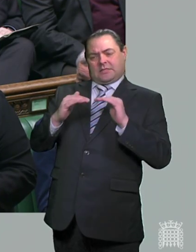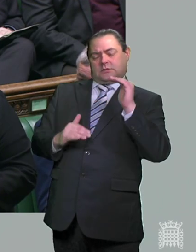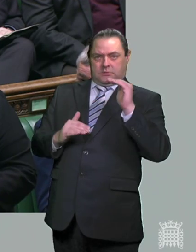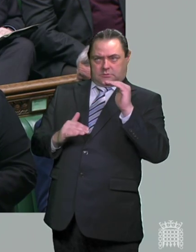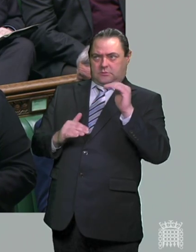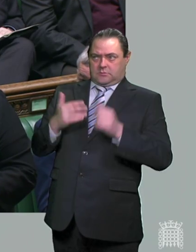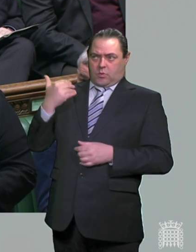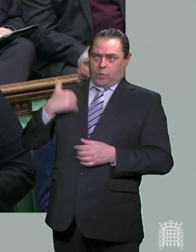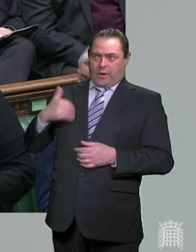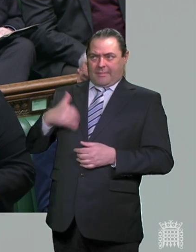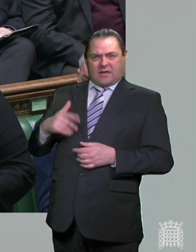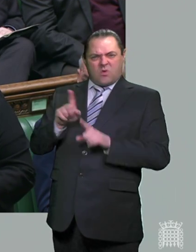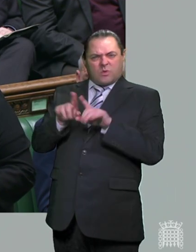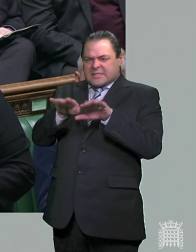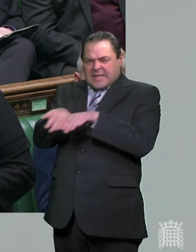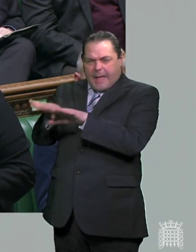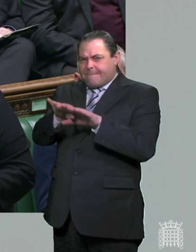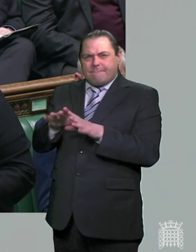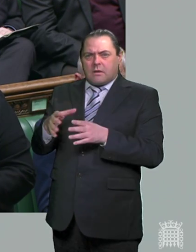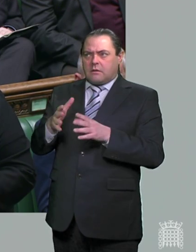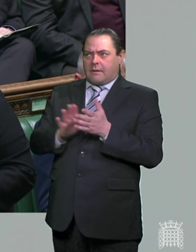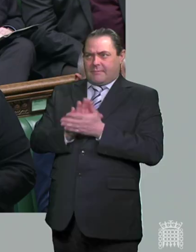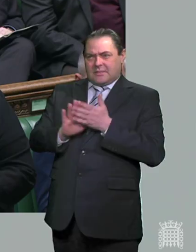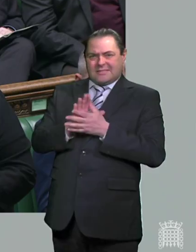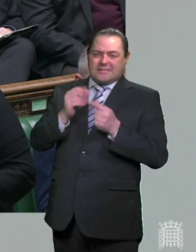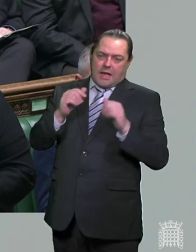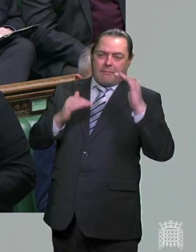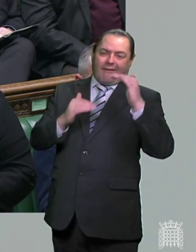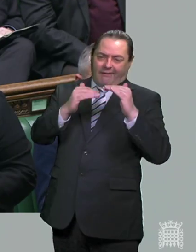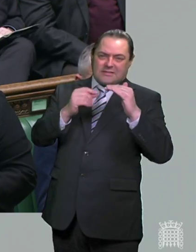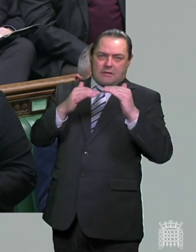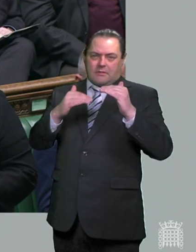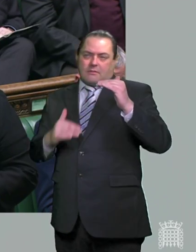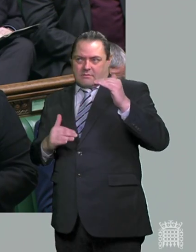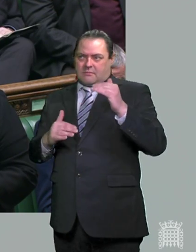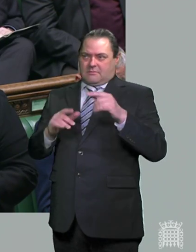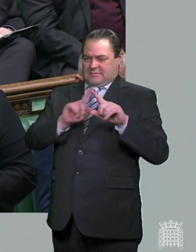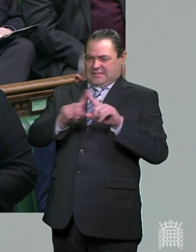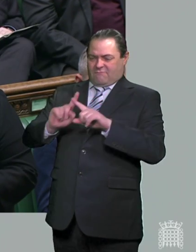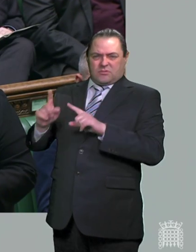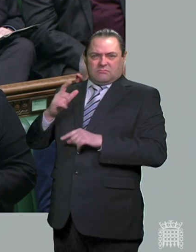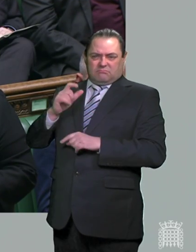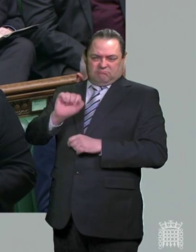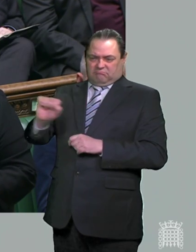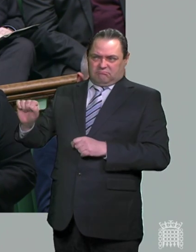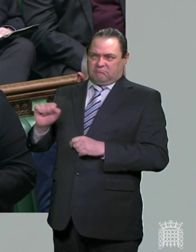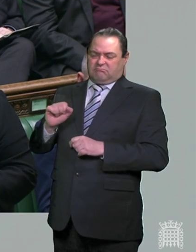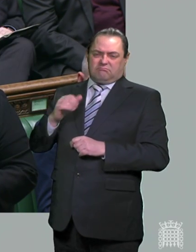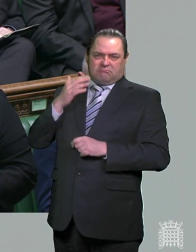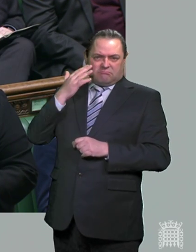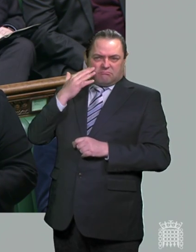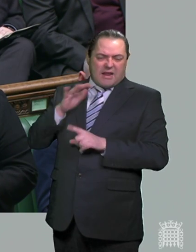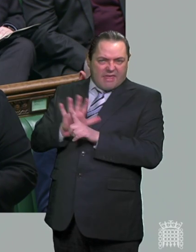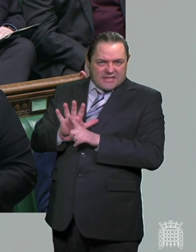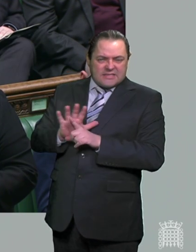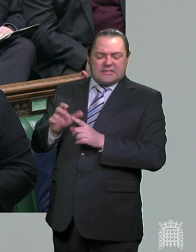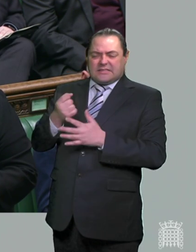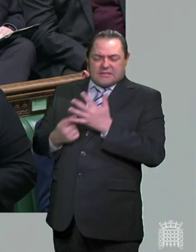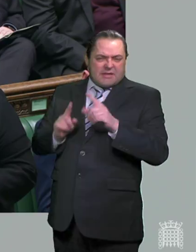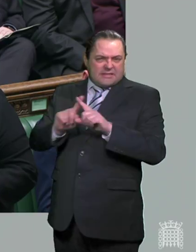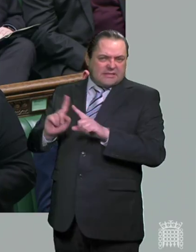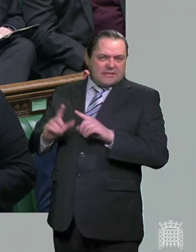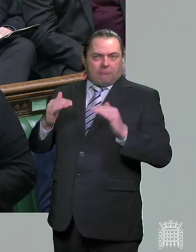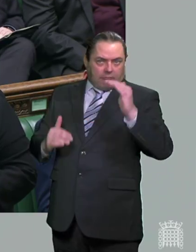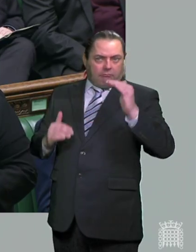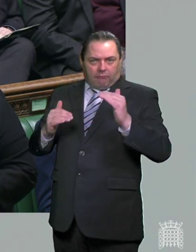We know that women are not a homogenous group, so that gap will vary further based on intersecting characteristics, including ethnicity and disability status.